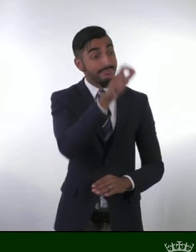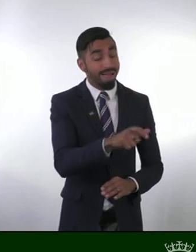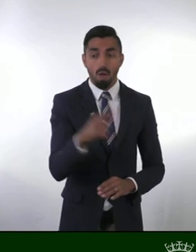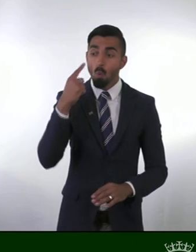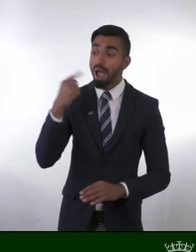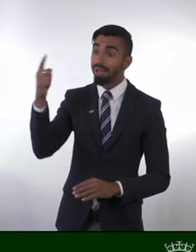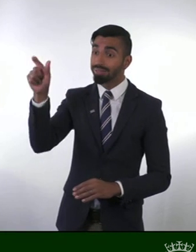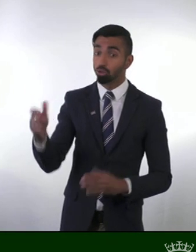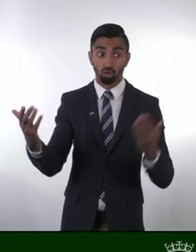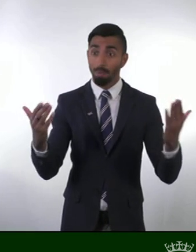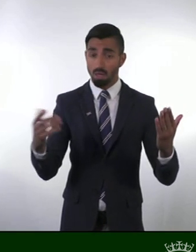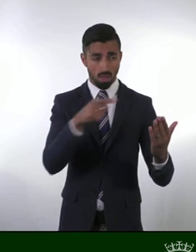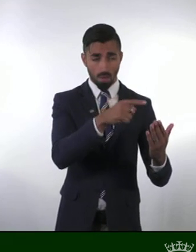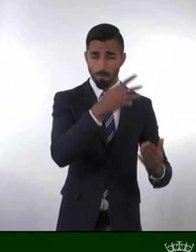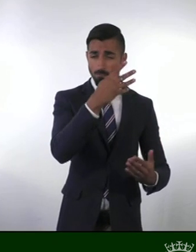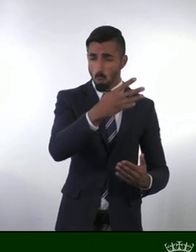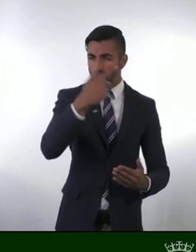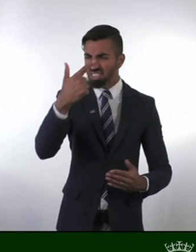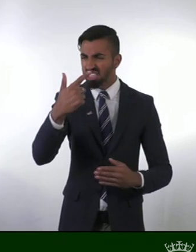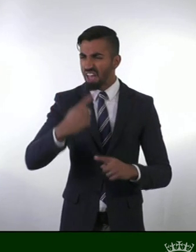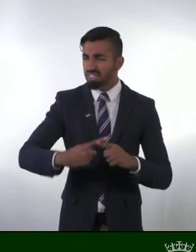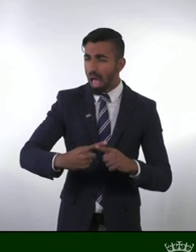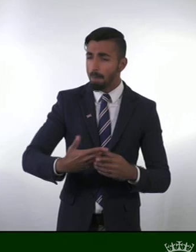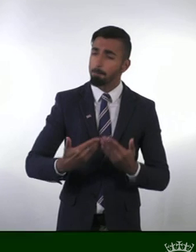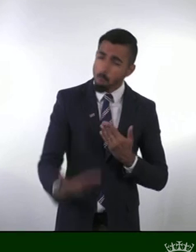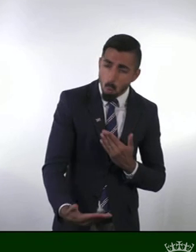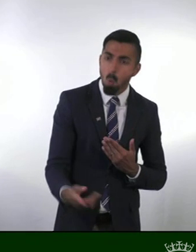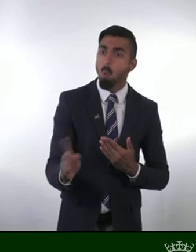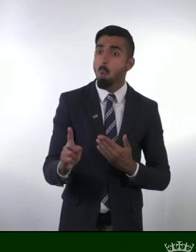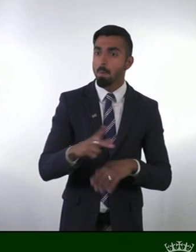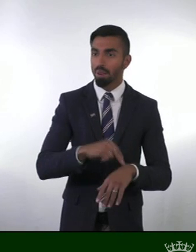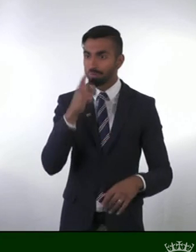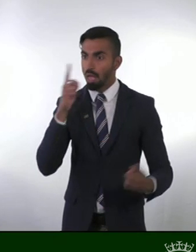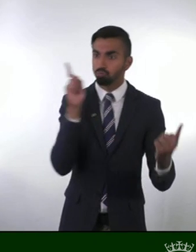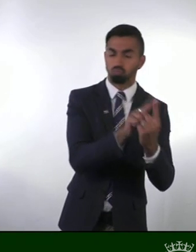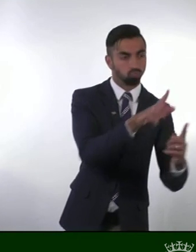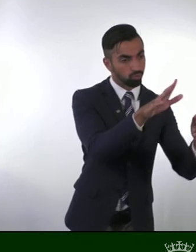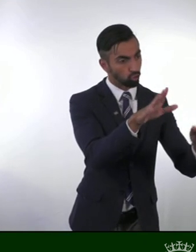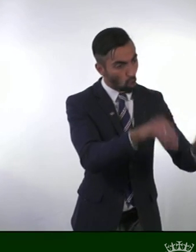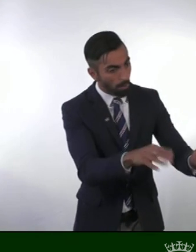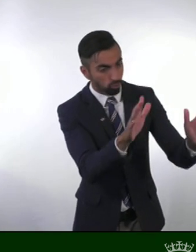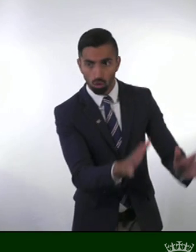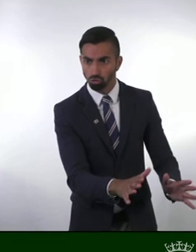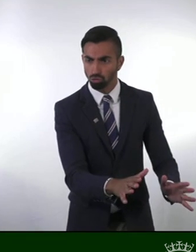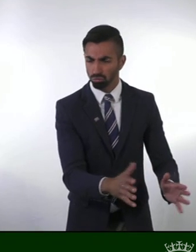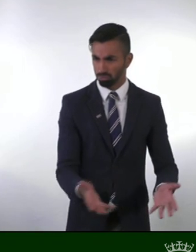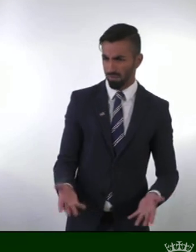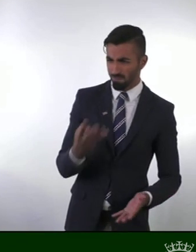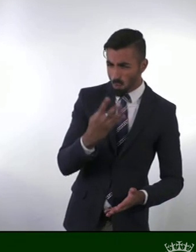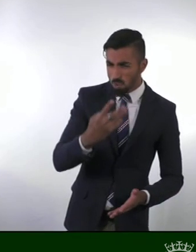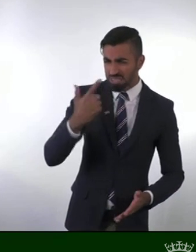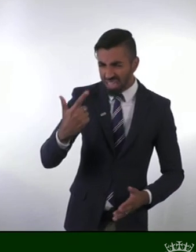On too many occasions, stop-and-search seems to mean that being black is enough to be suspected of being a criminal.